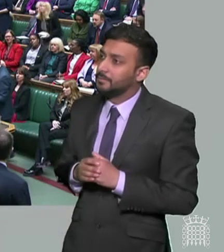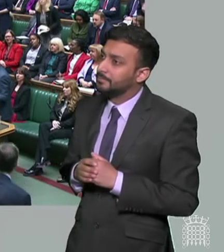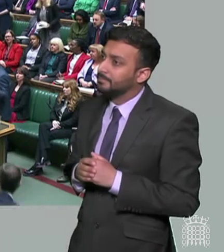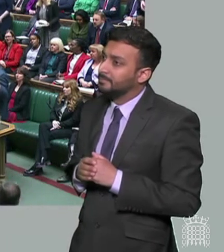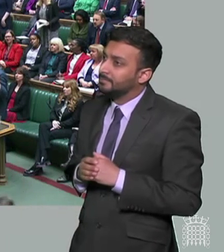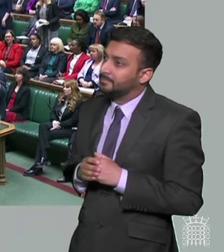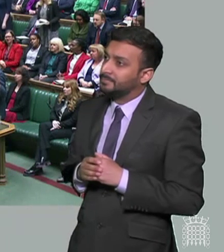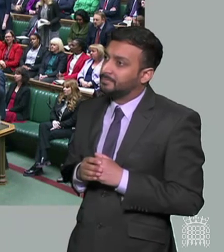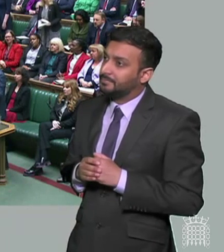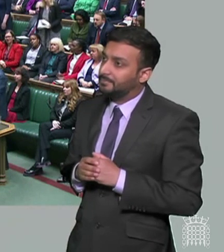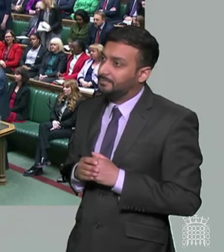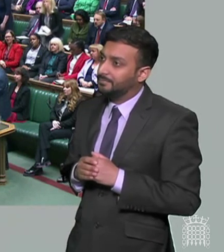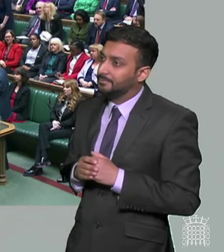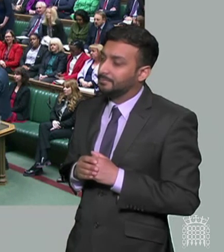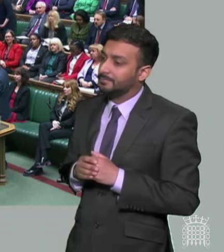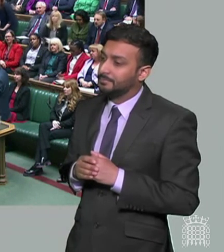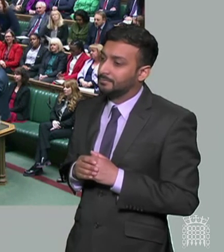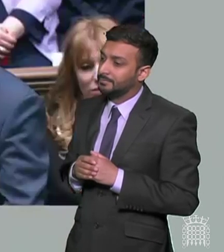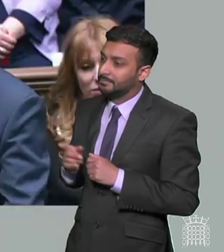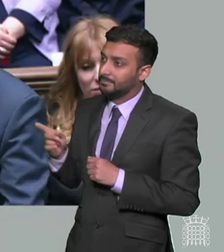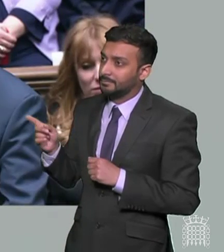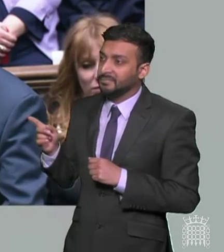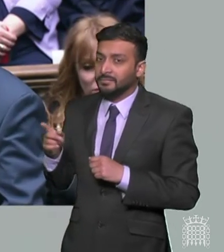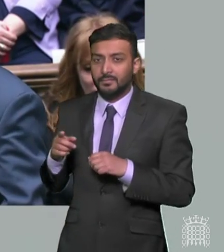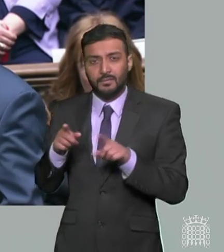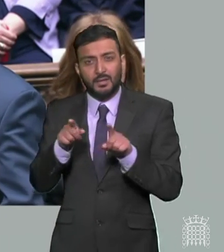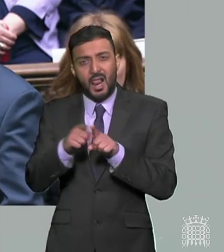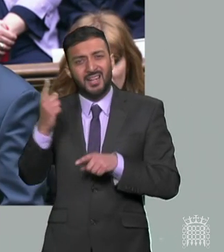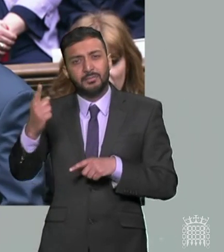It is as if the Prime Minister is only just waking up to the cost of living crisis.